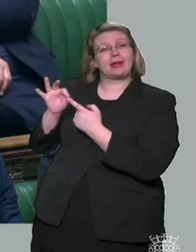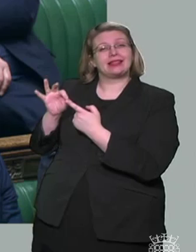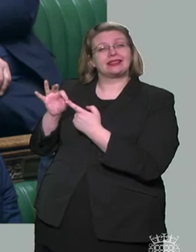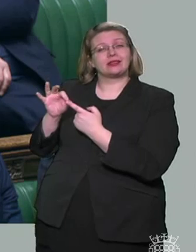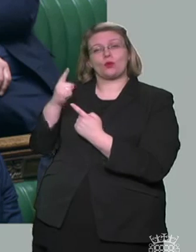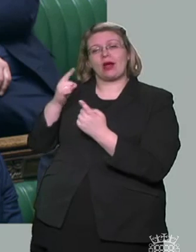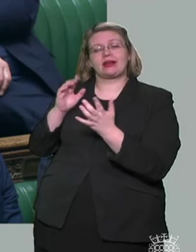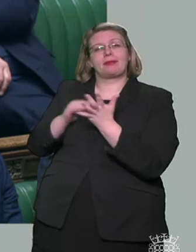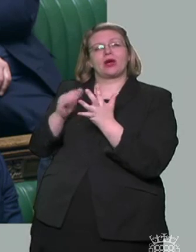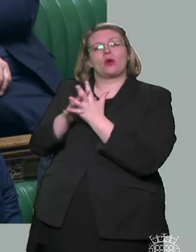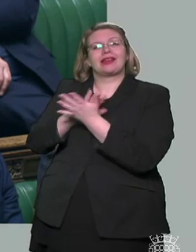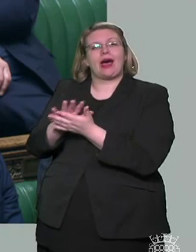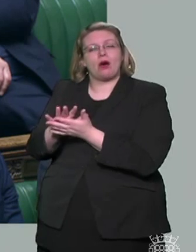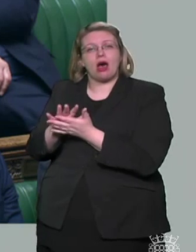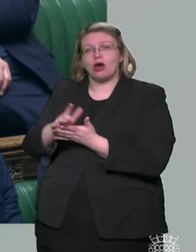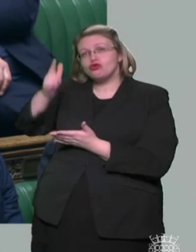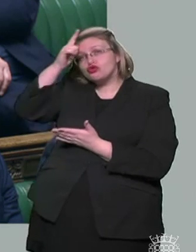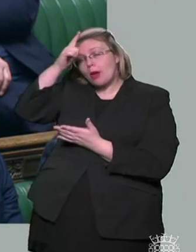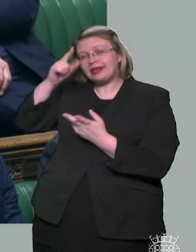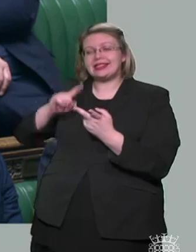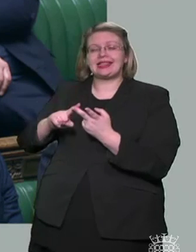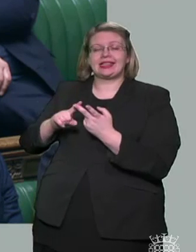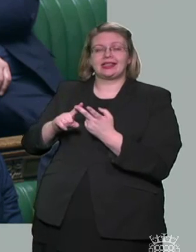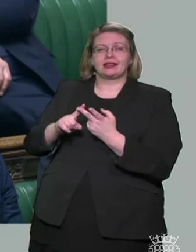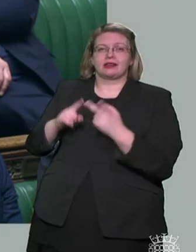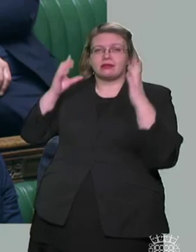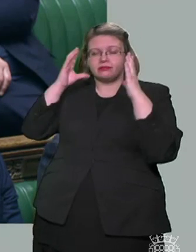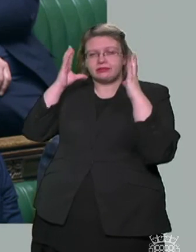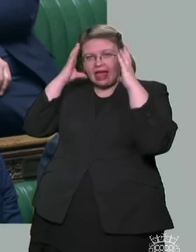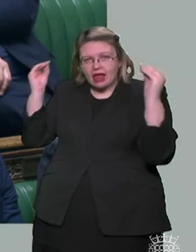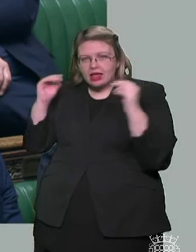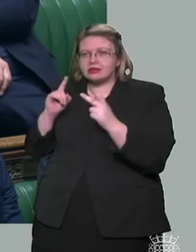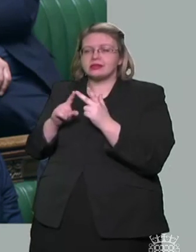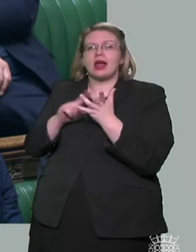Germany, the Netherlands and Luxembourg pay nothing to feed into our grid.